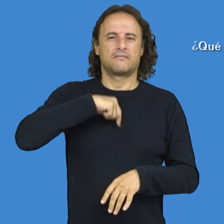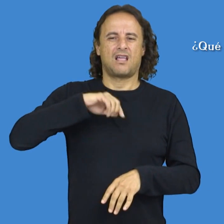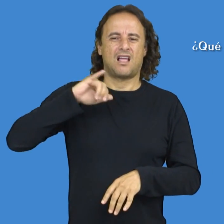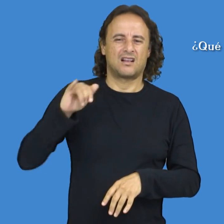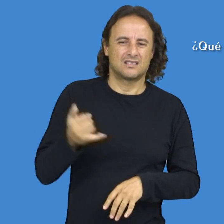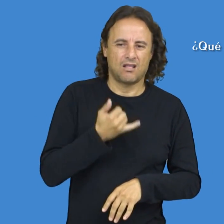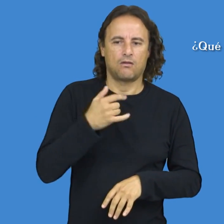cansado